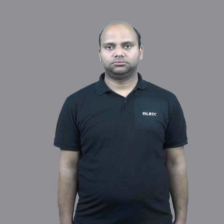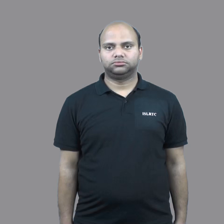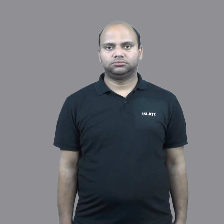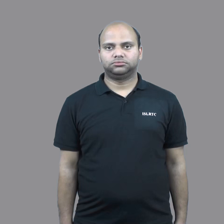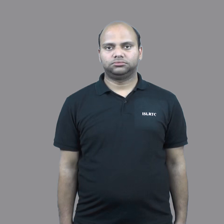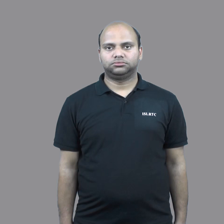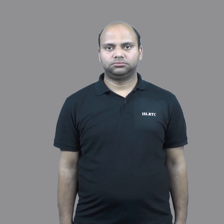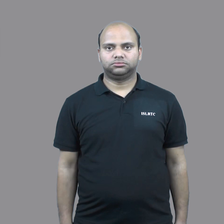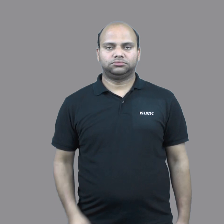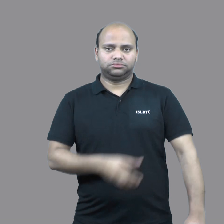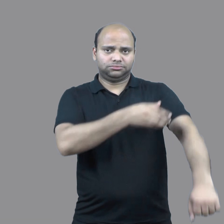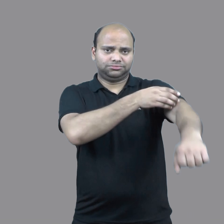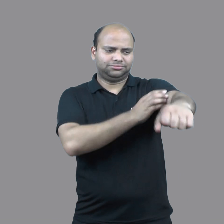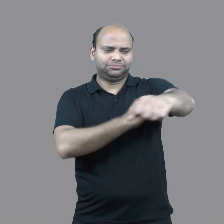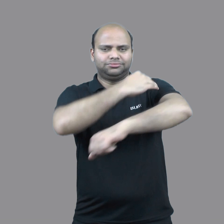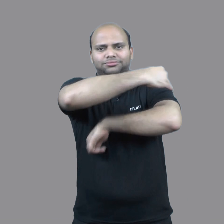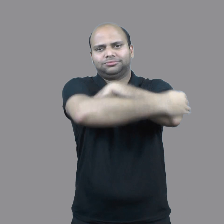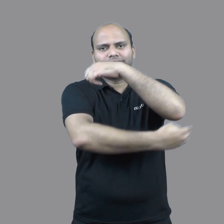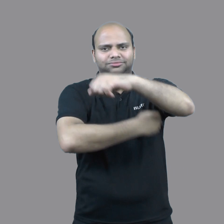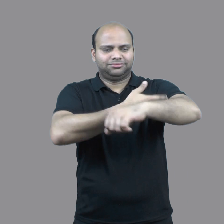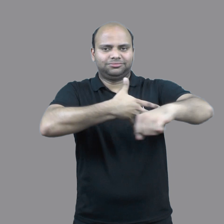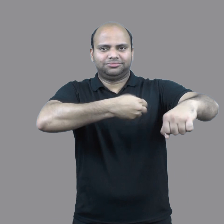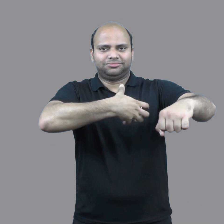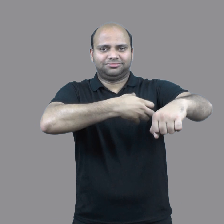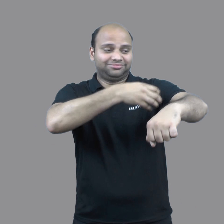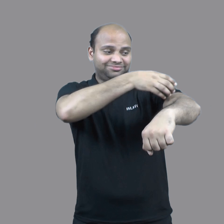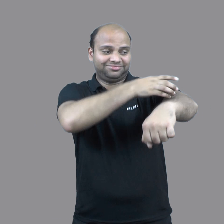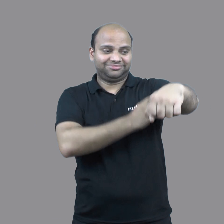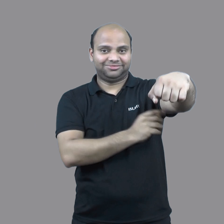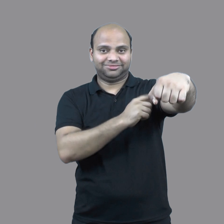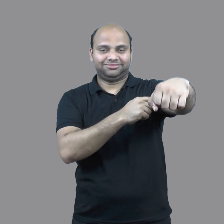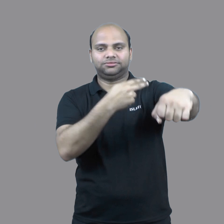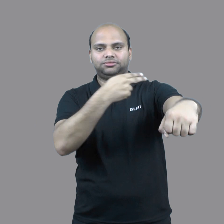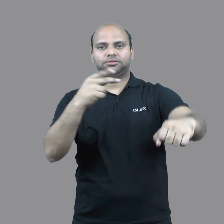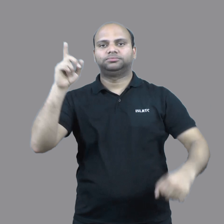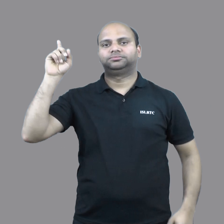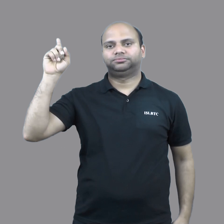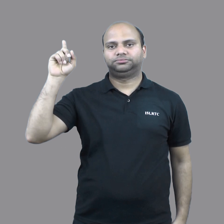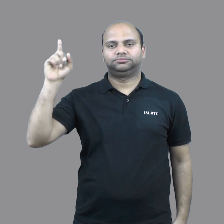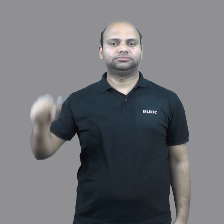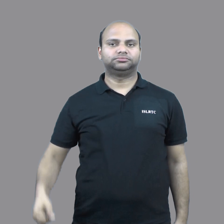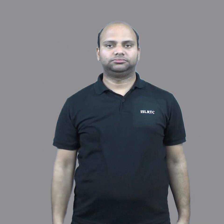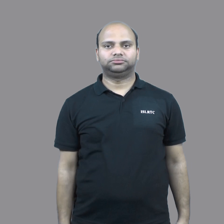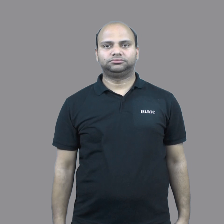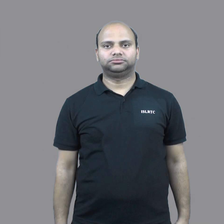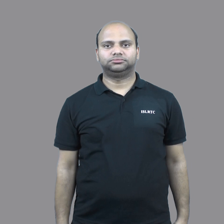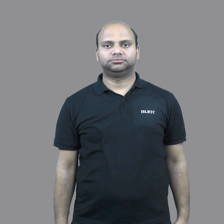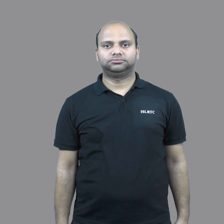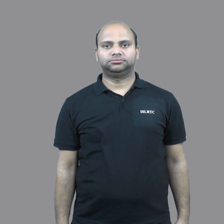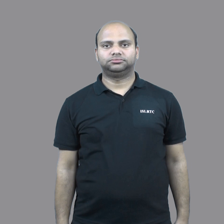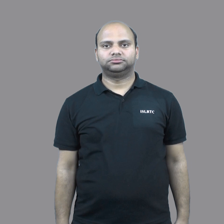Blood Pressure Cuff